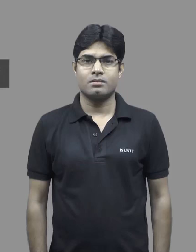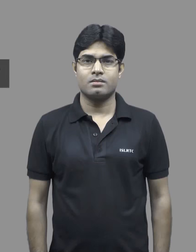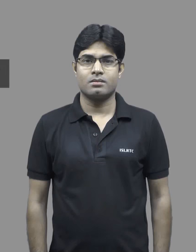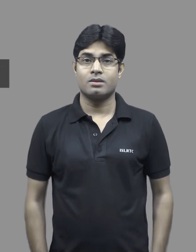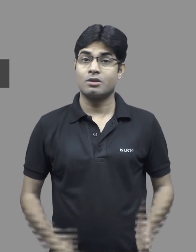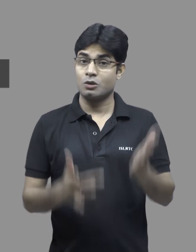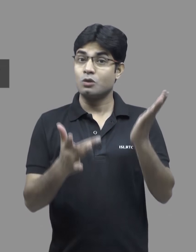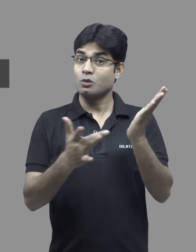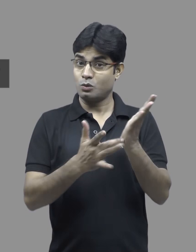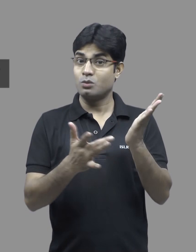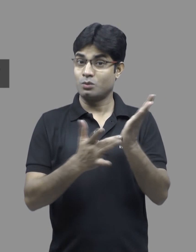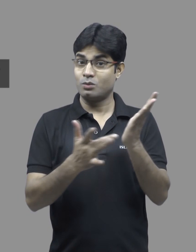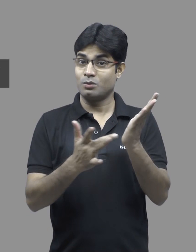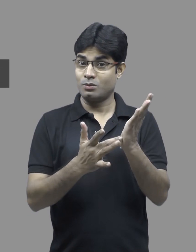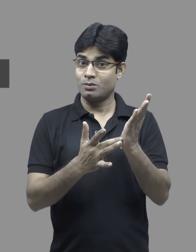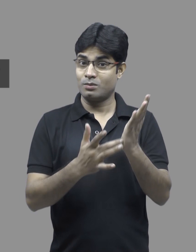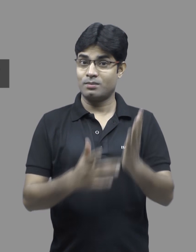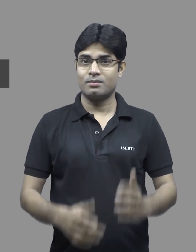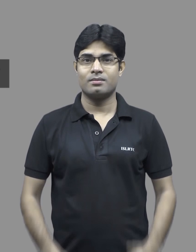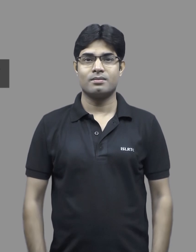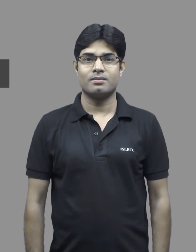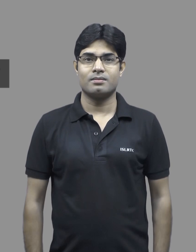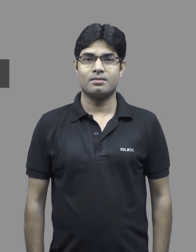Technology